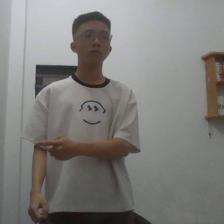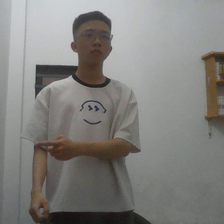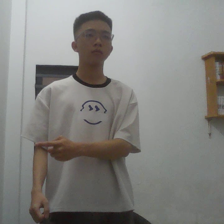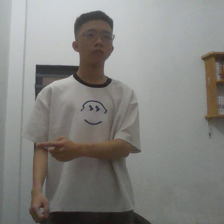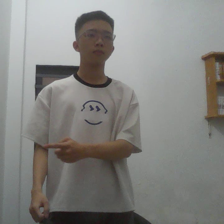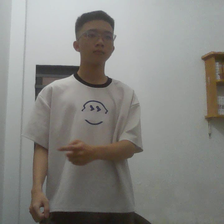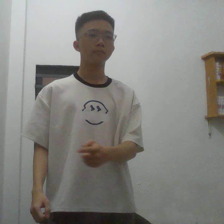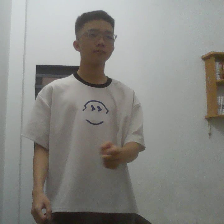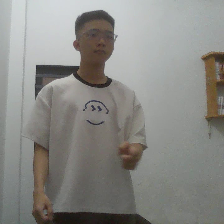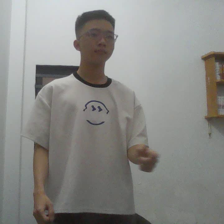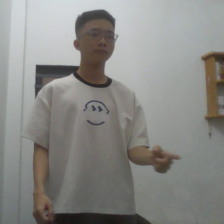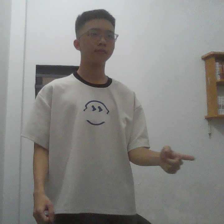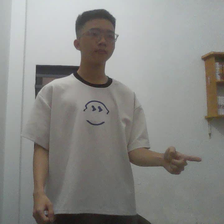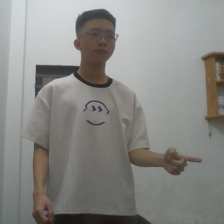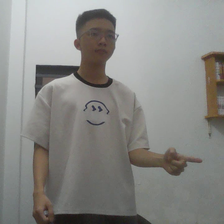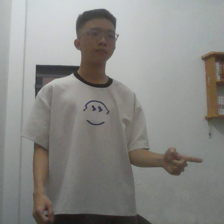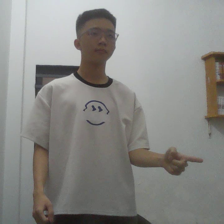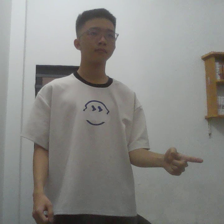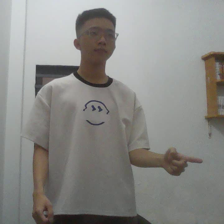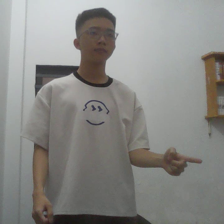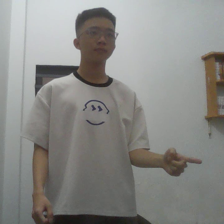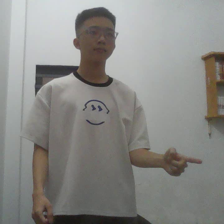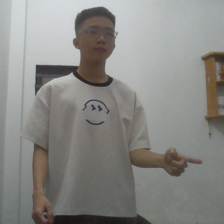cac ban